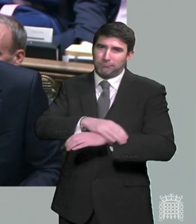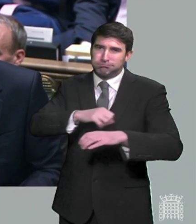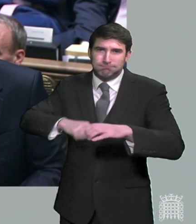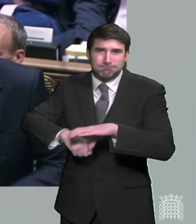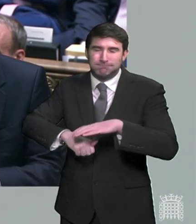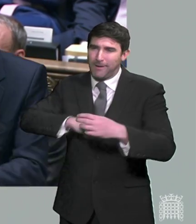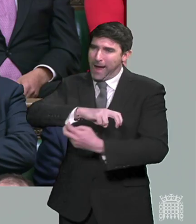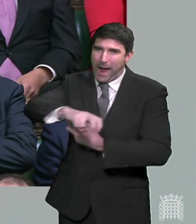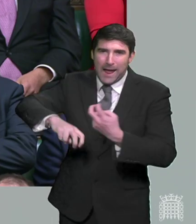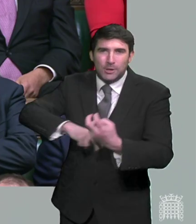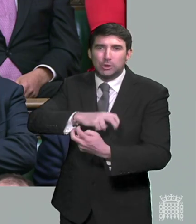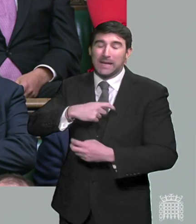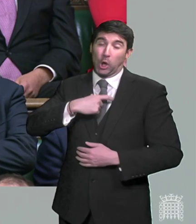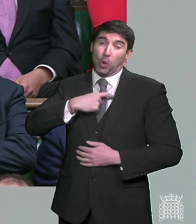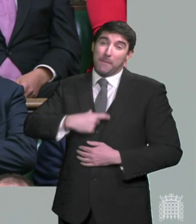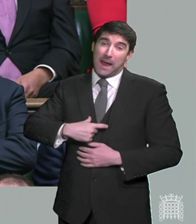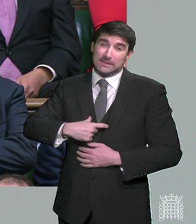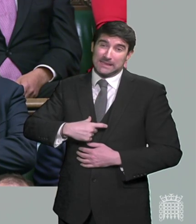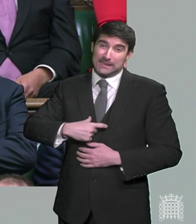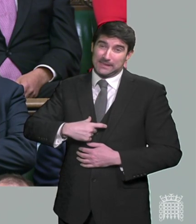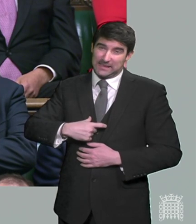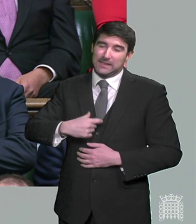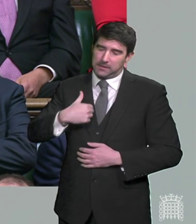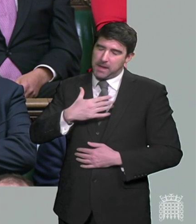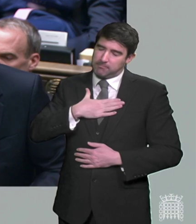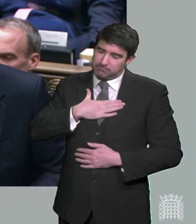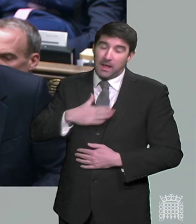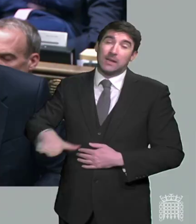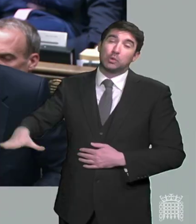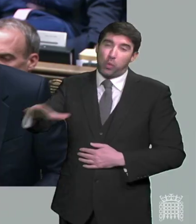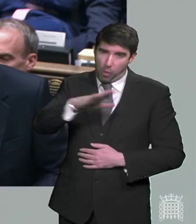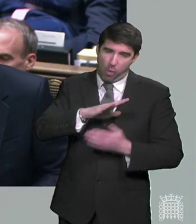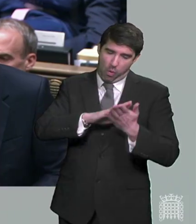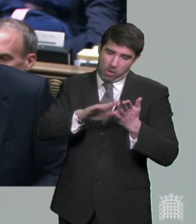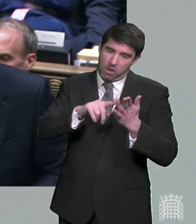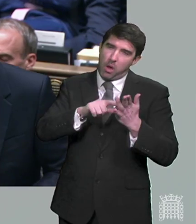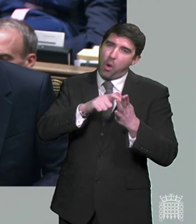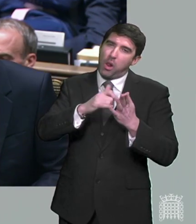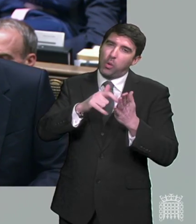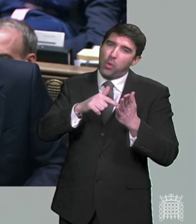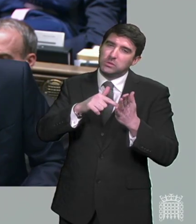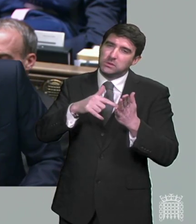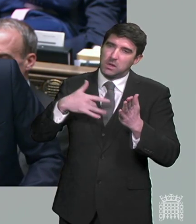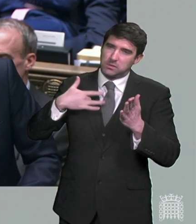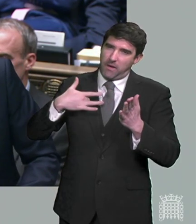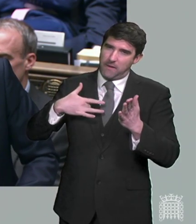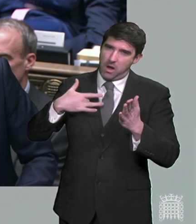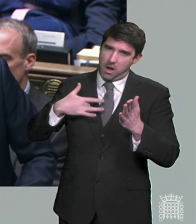I pay tribute to him for his work, and indeed to all holocaust survivors who have so bravely shared their testimonies.